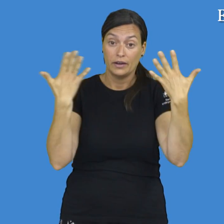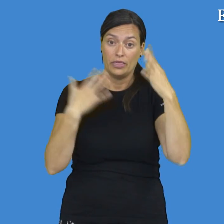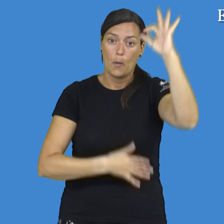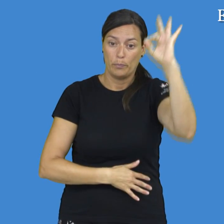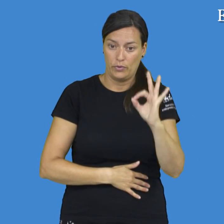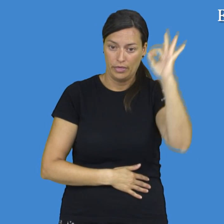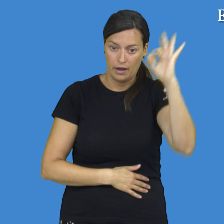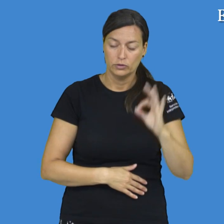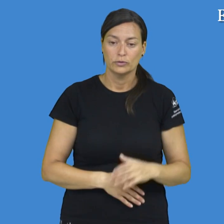porcentaje